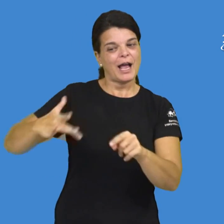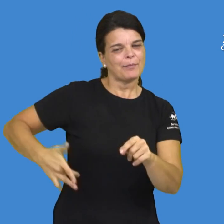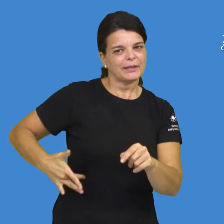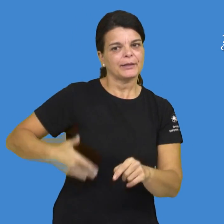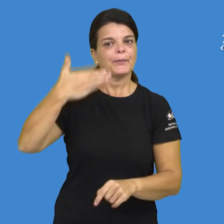hígado